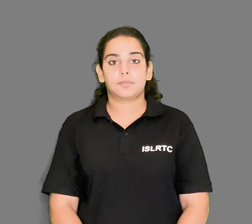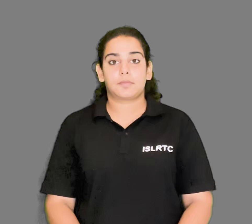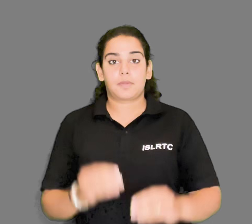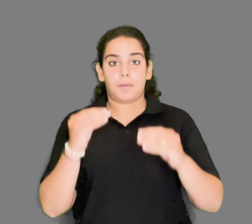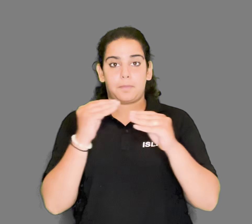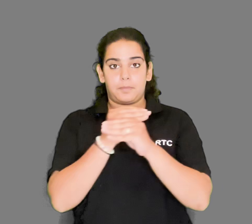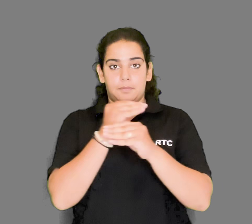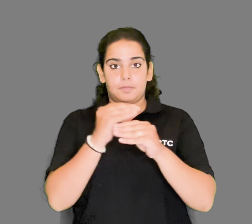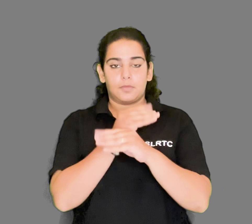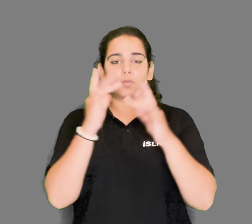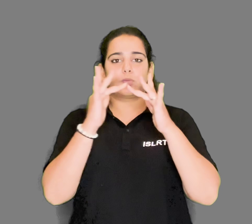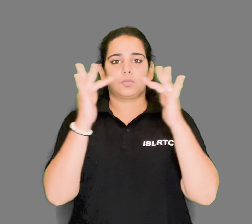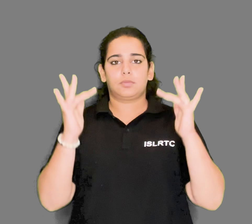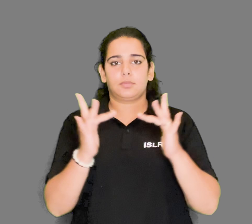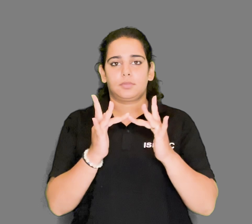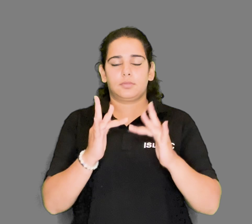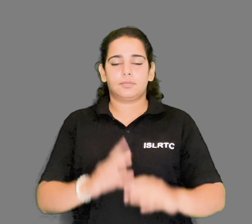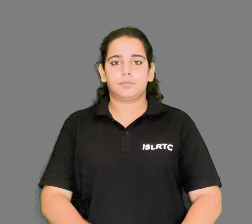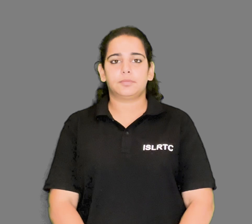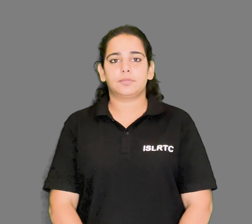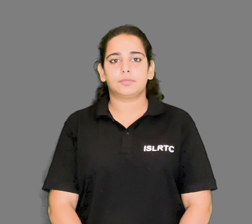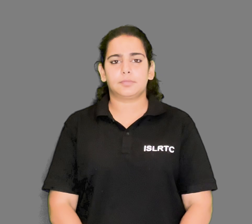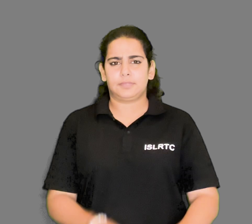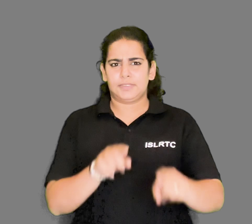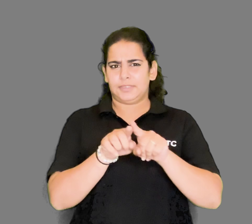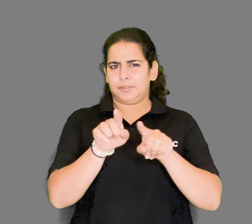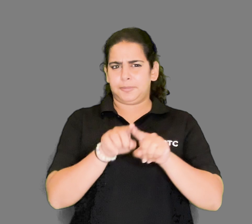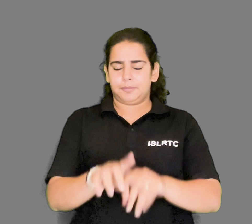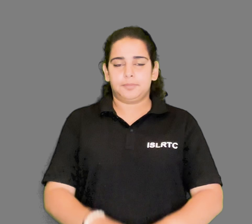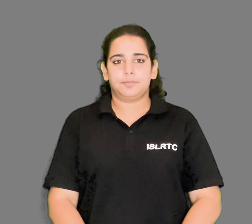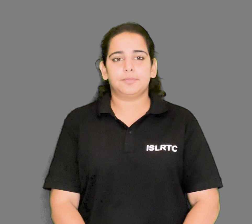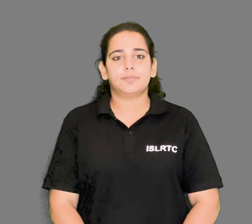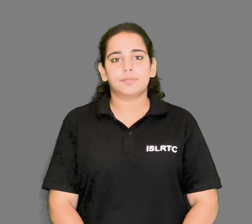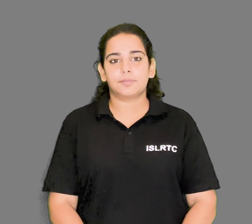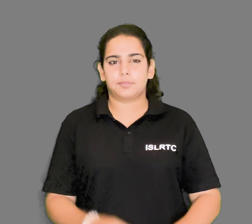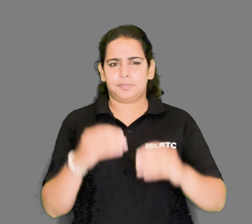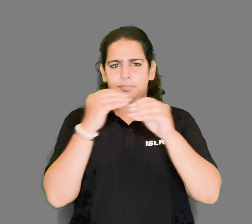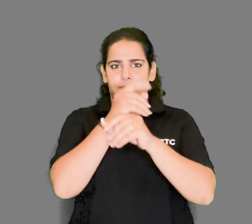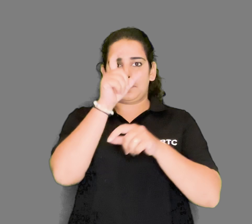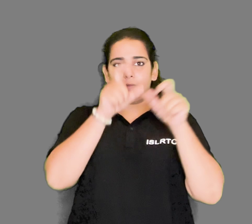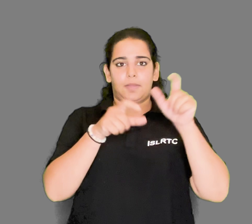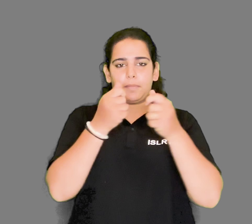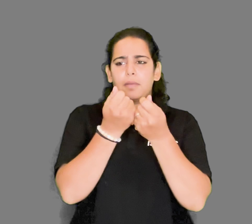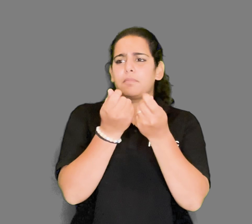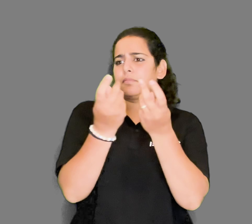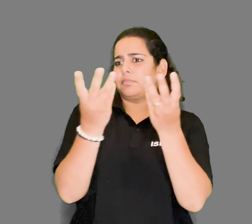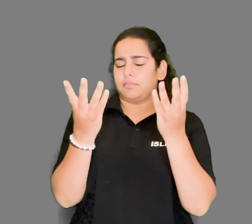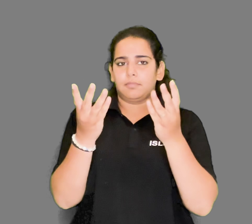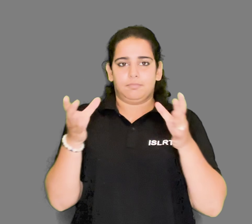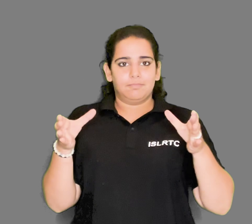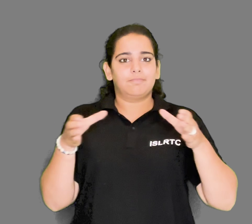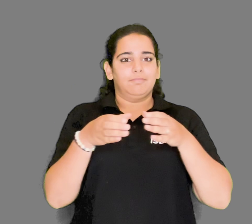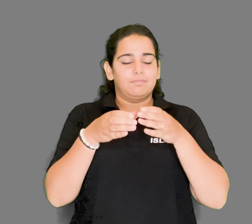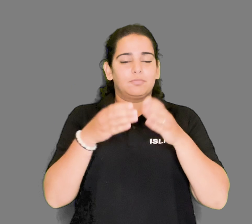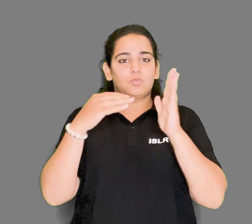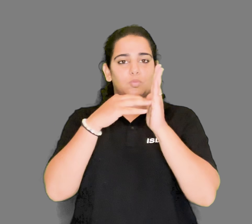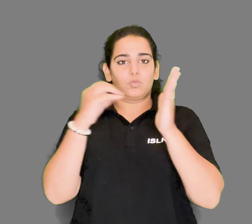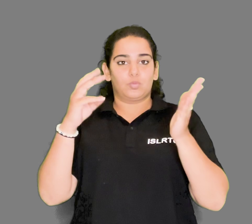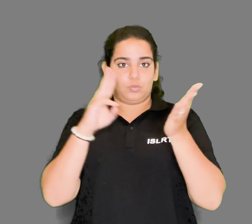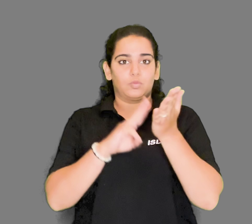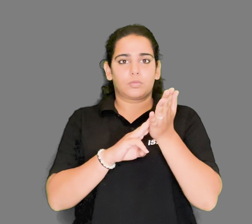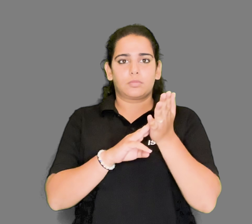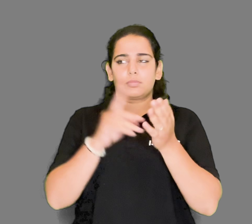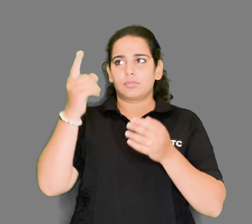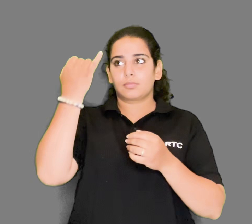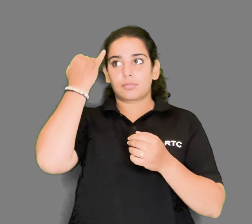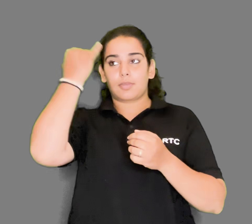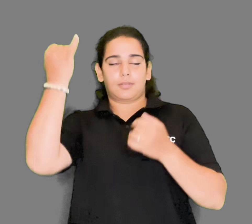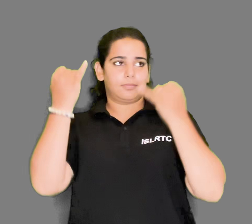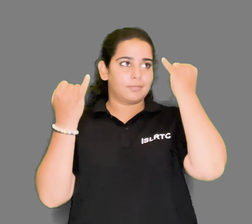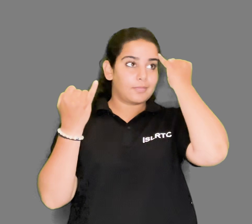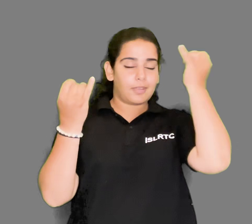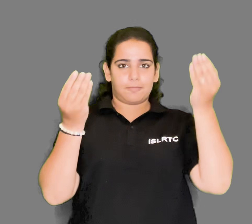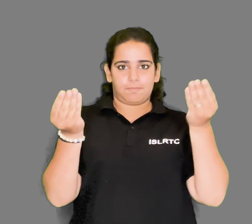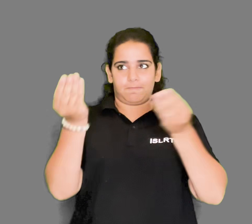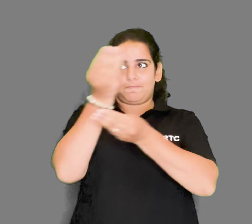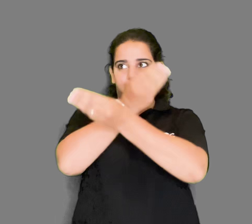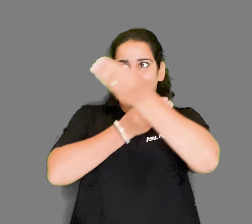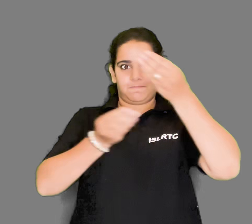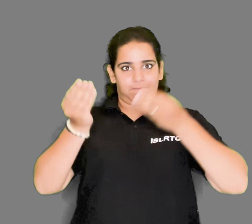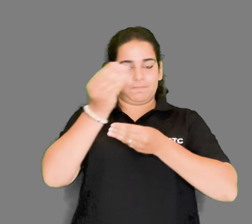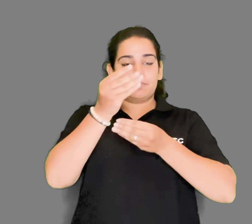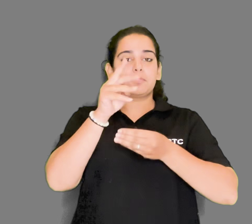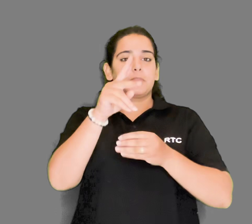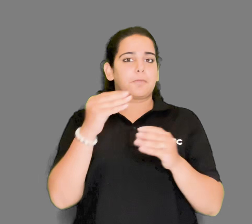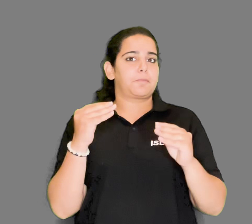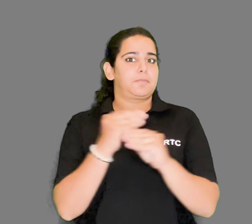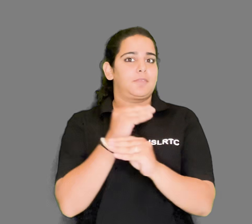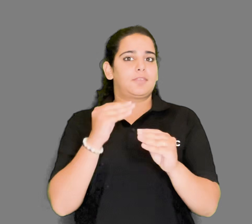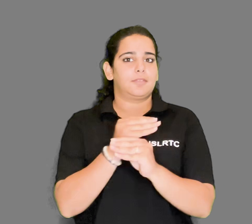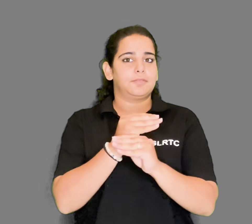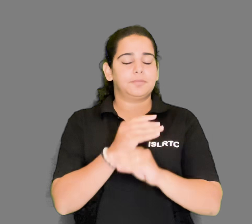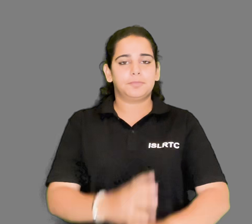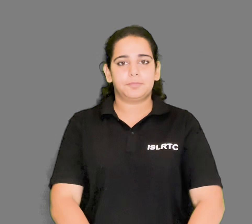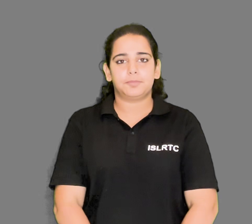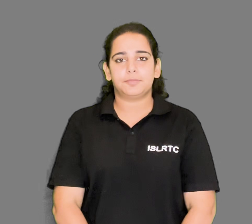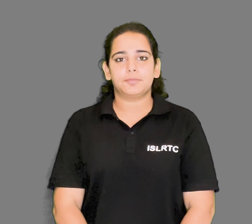Peer Support Networks Groups or communities where individuals with similar disabilities or experiences provide support, resources to one another